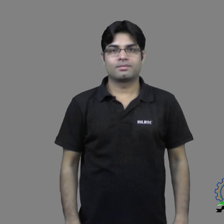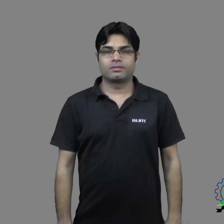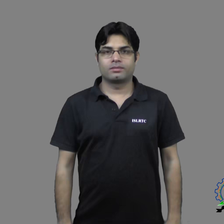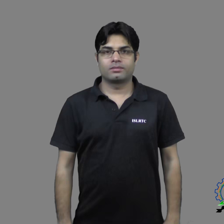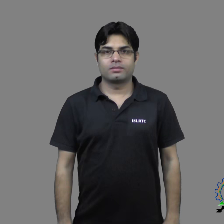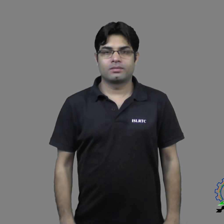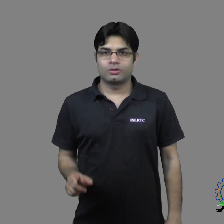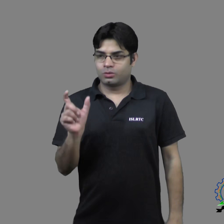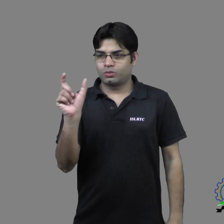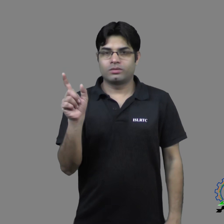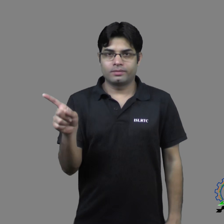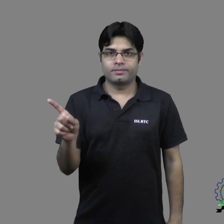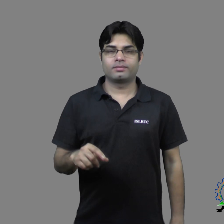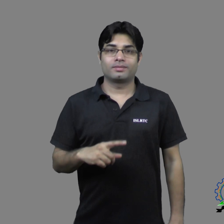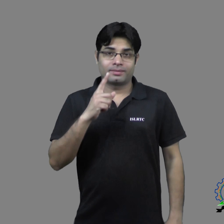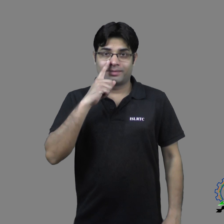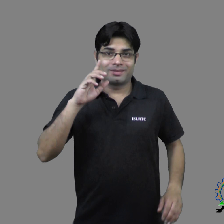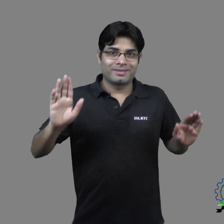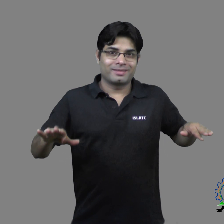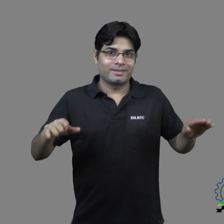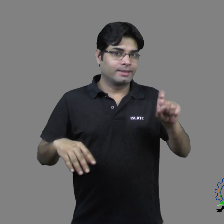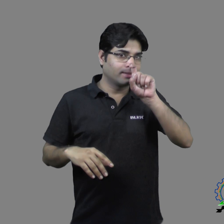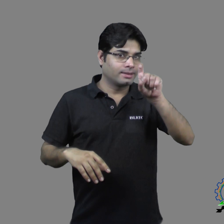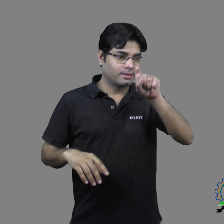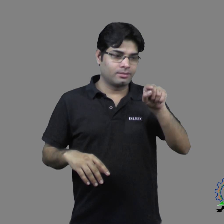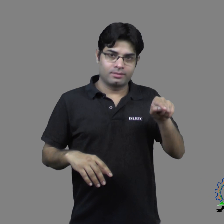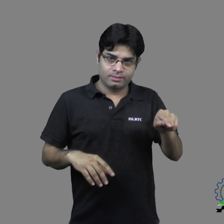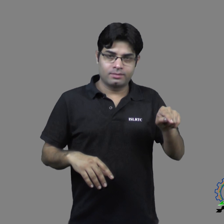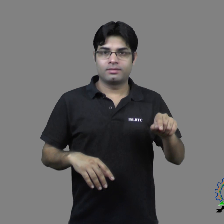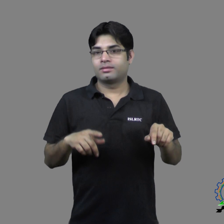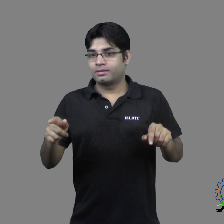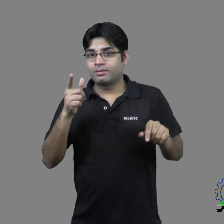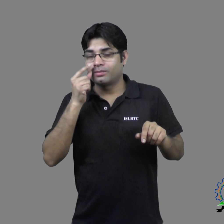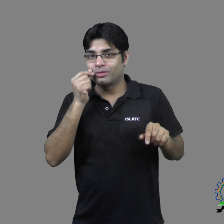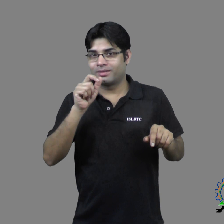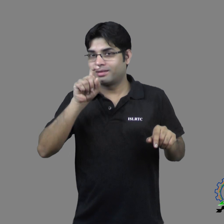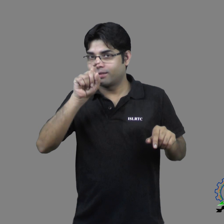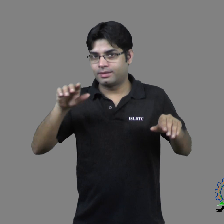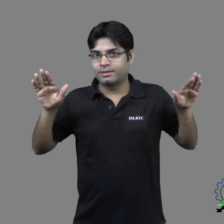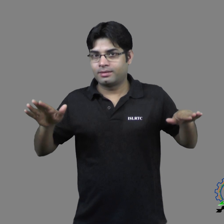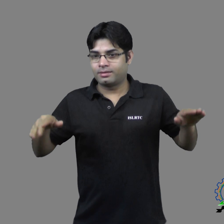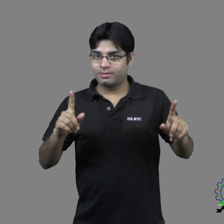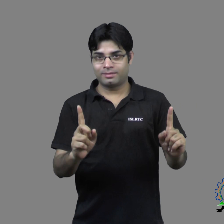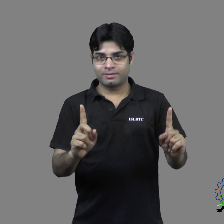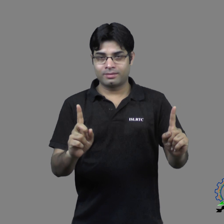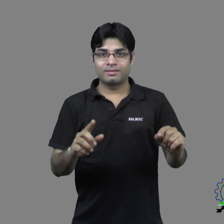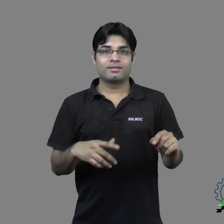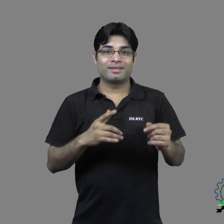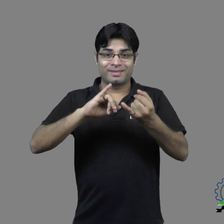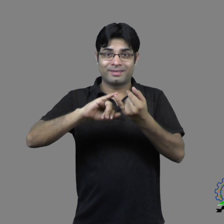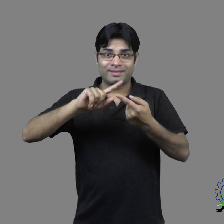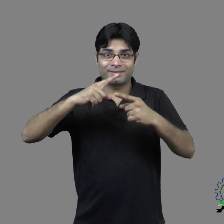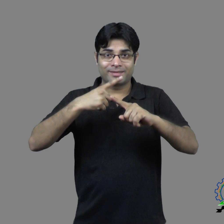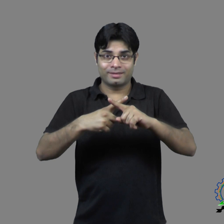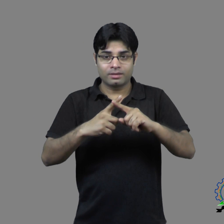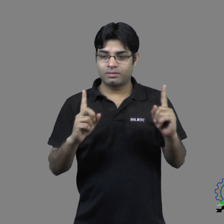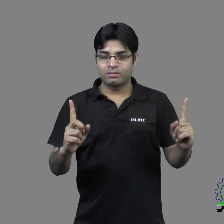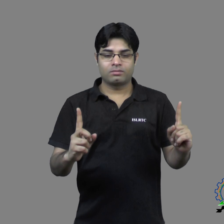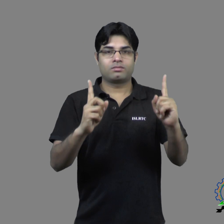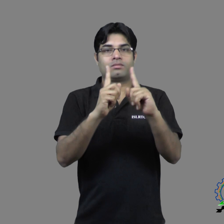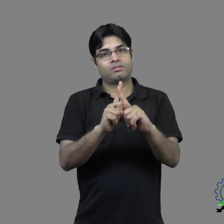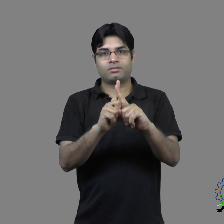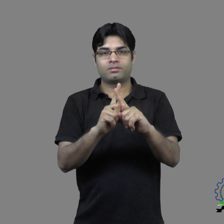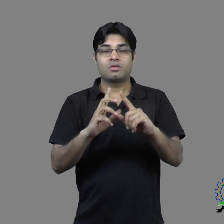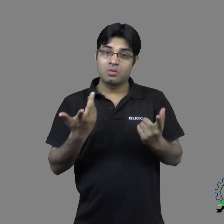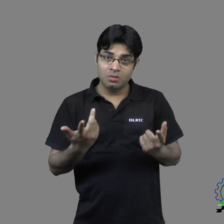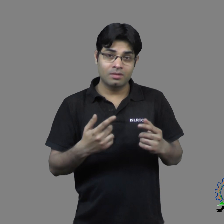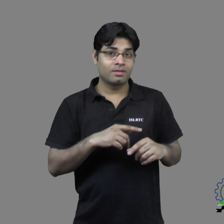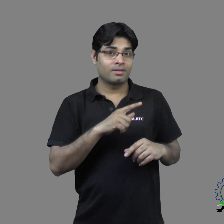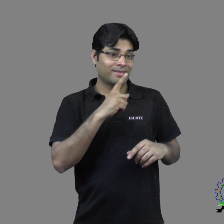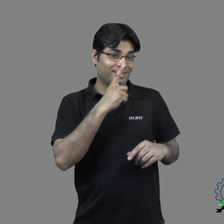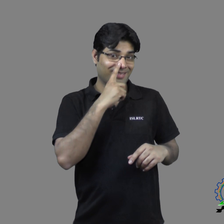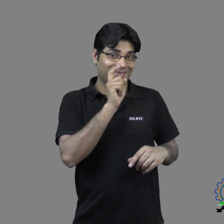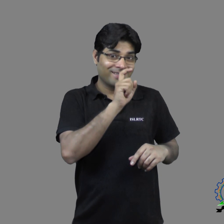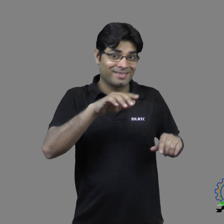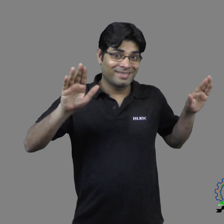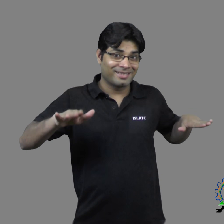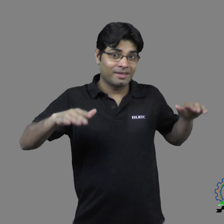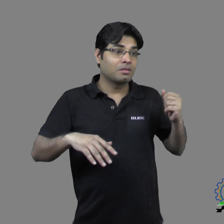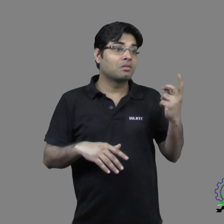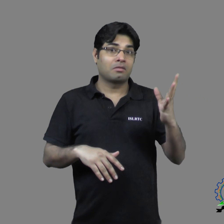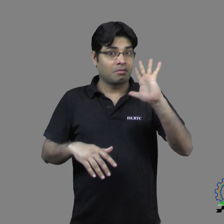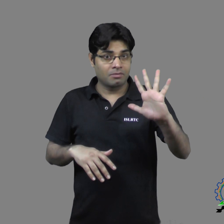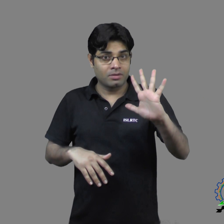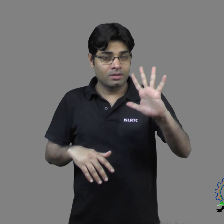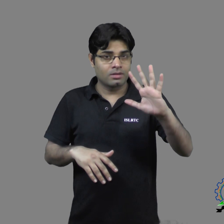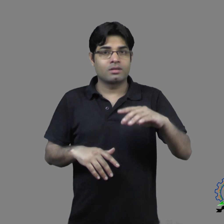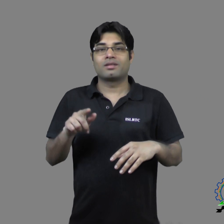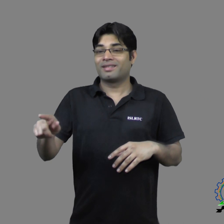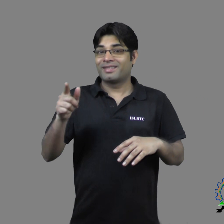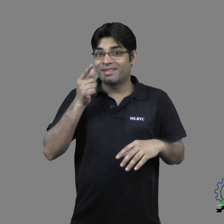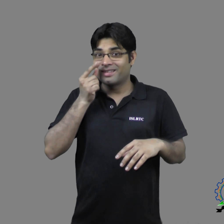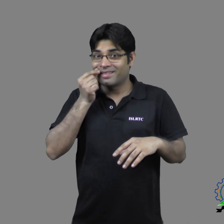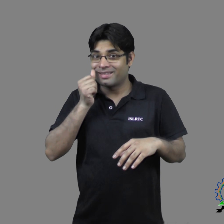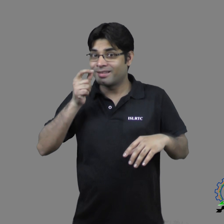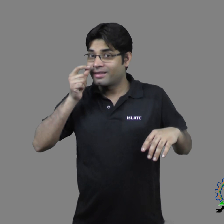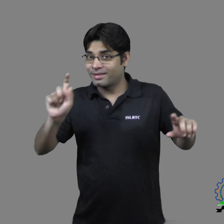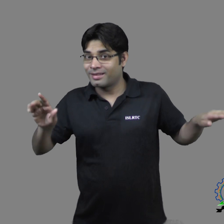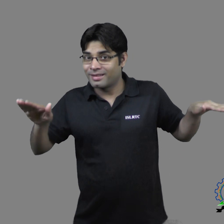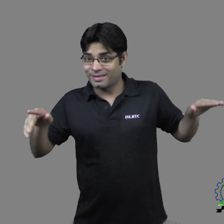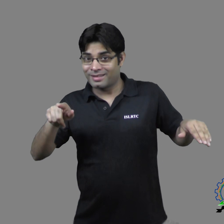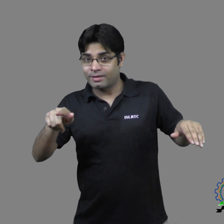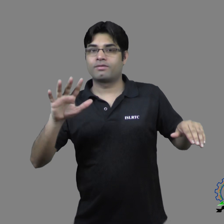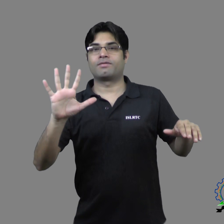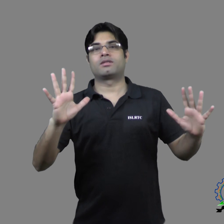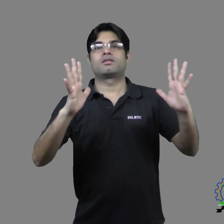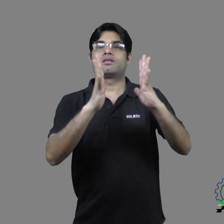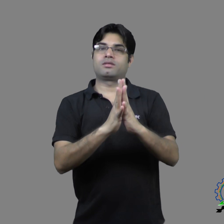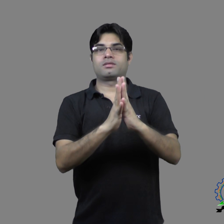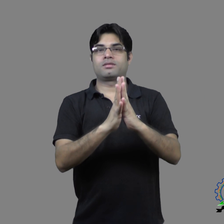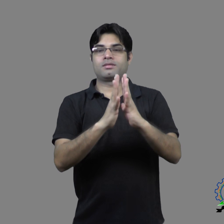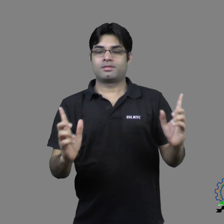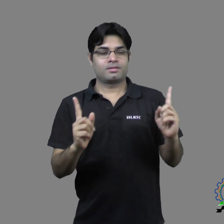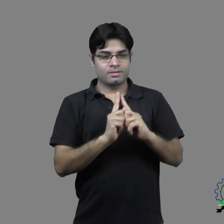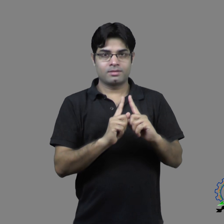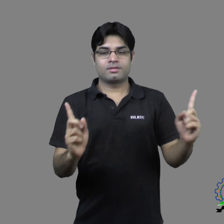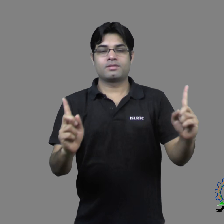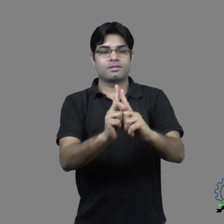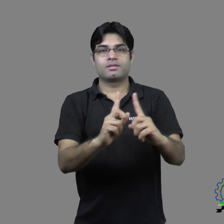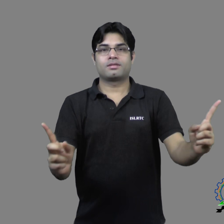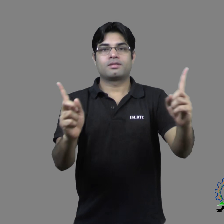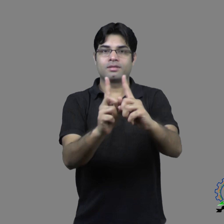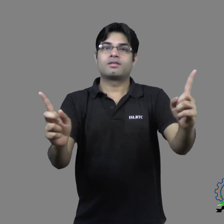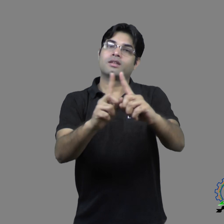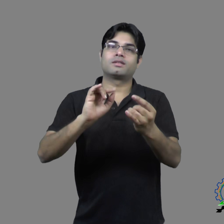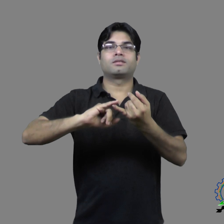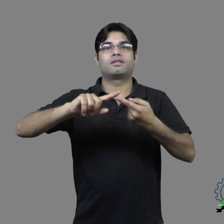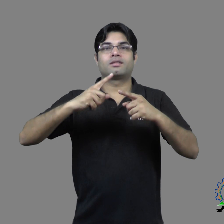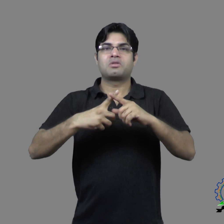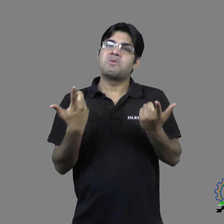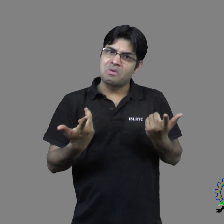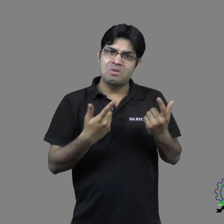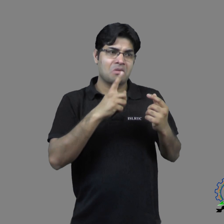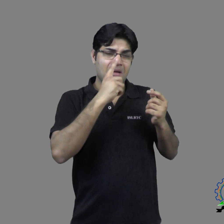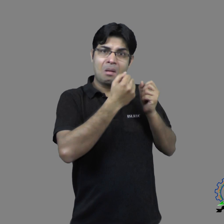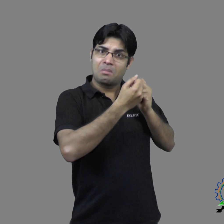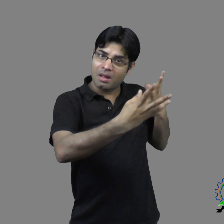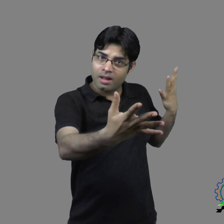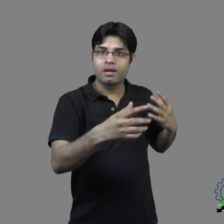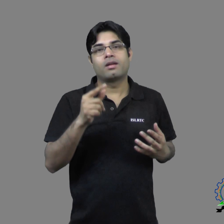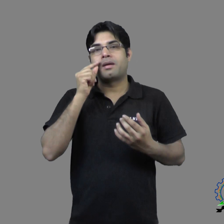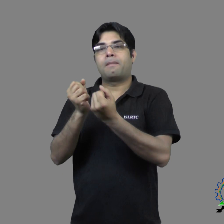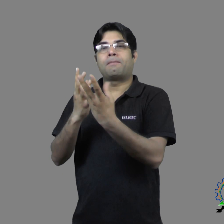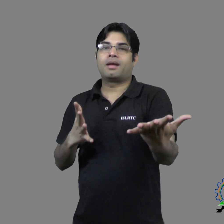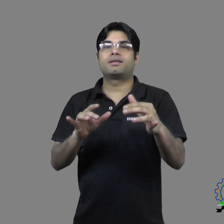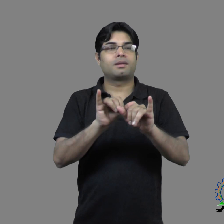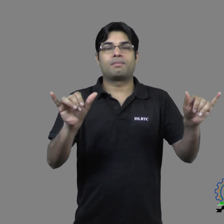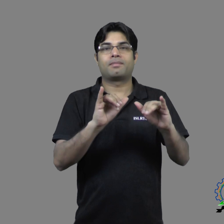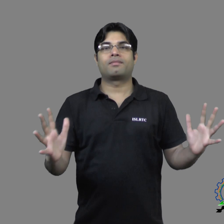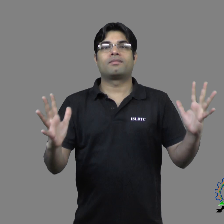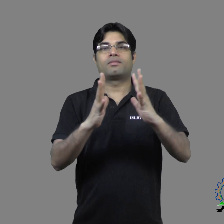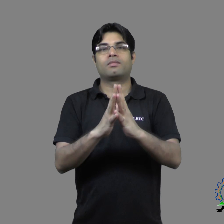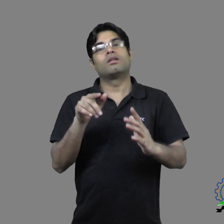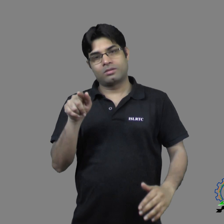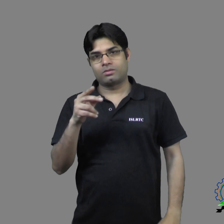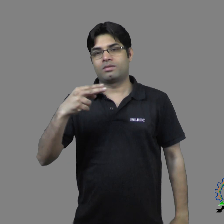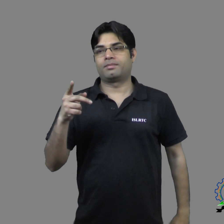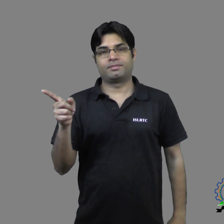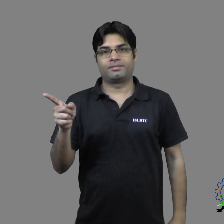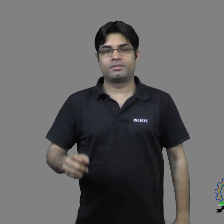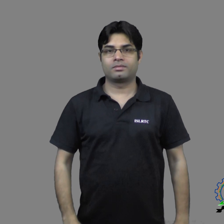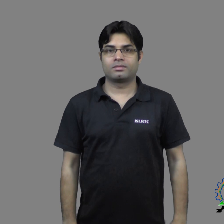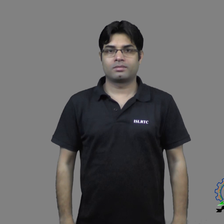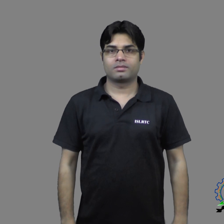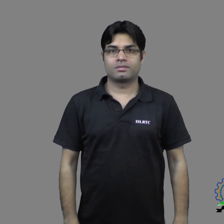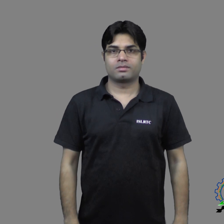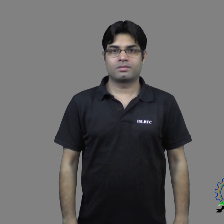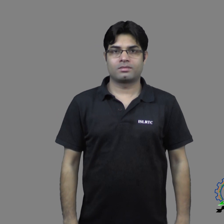Stud Mating